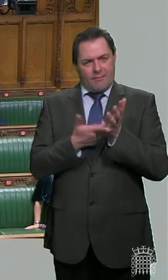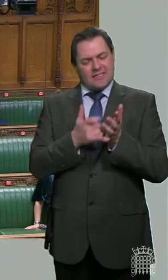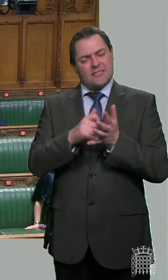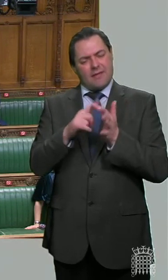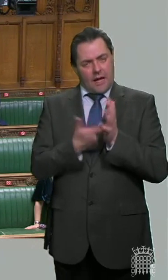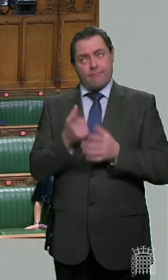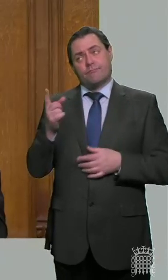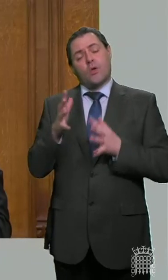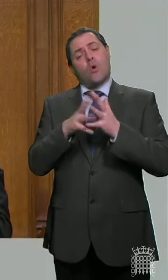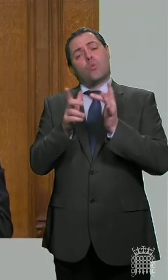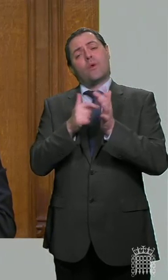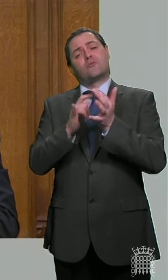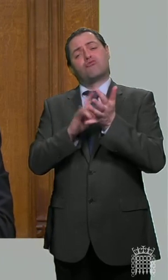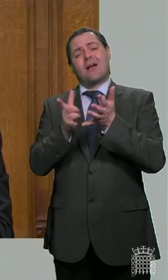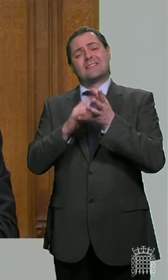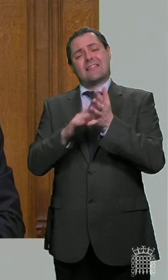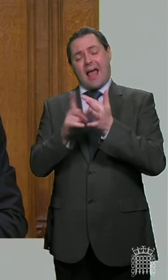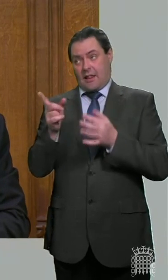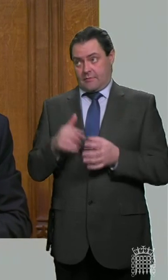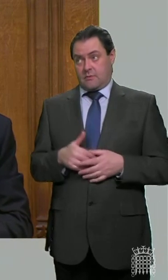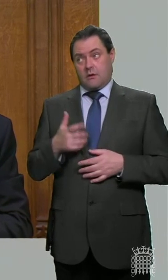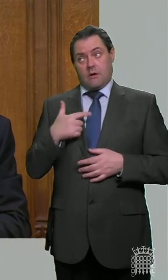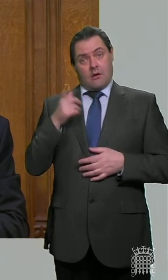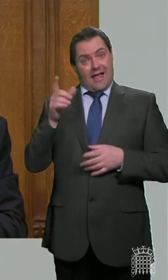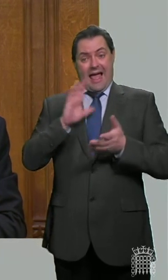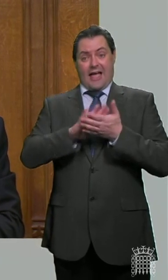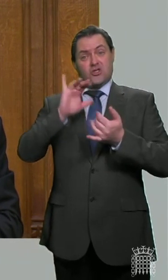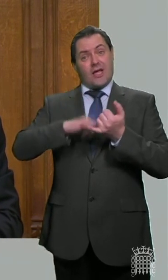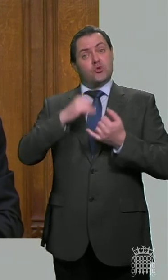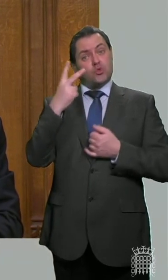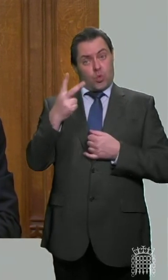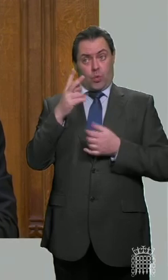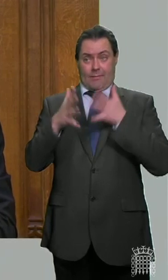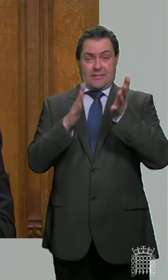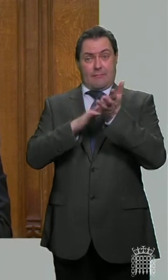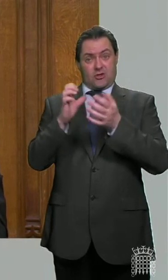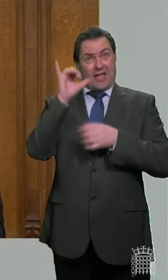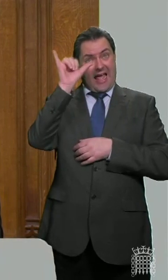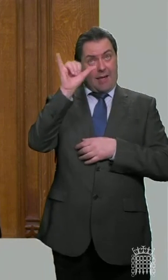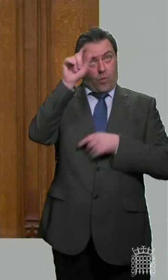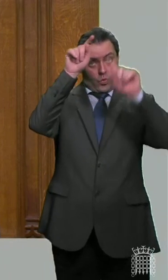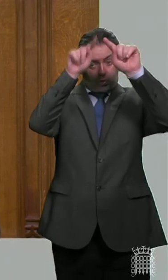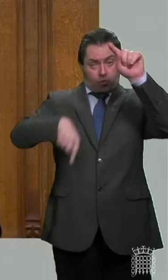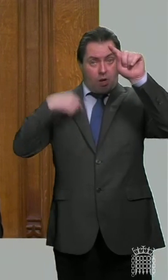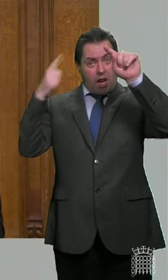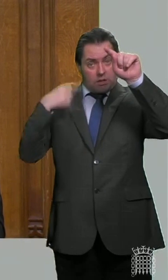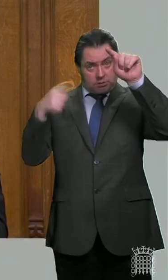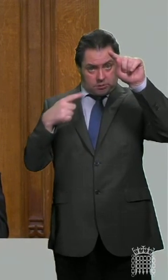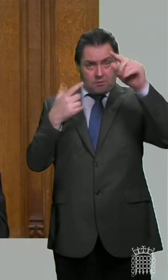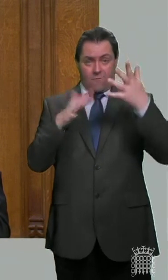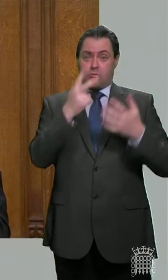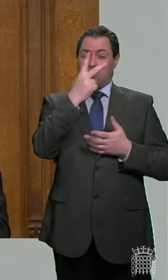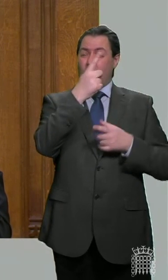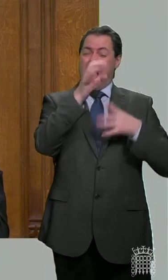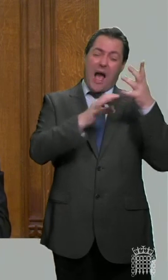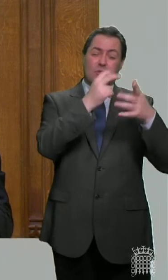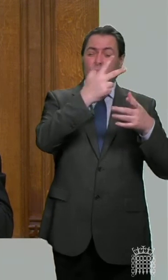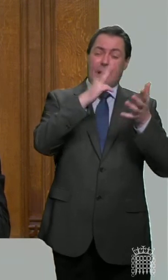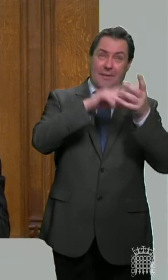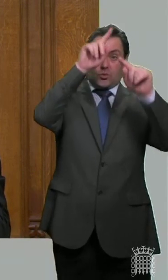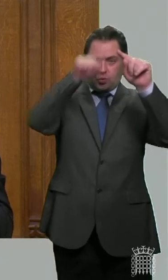HS2 reduces journey times from Manchester airport to London from two hours 24 minutes to 59 minutes.